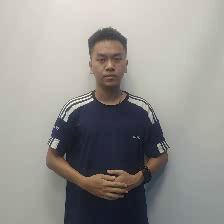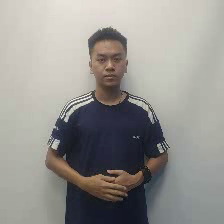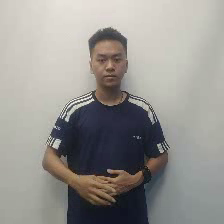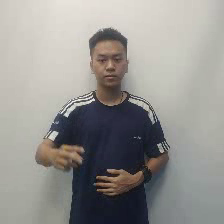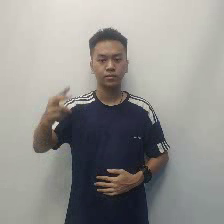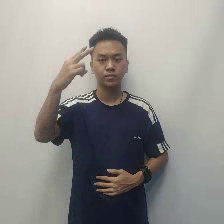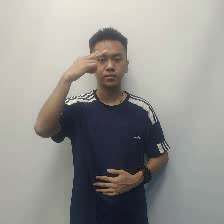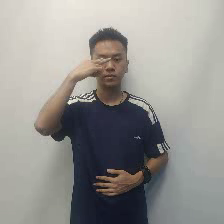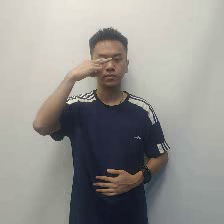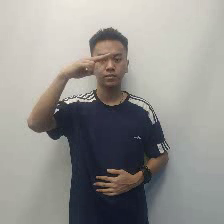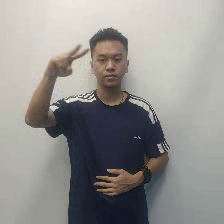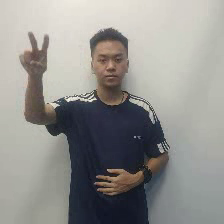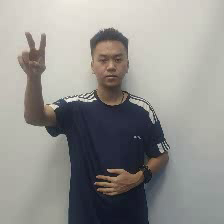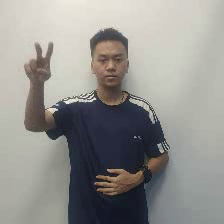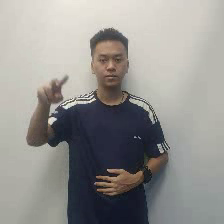Nhìn